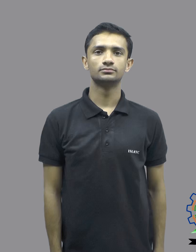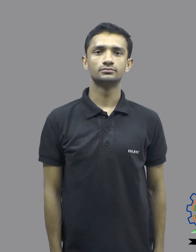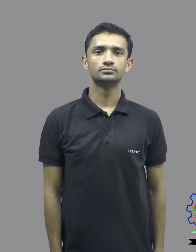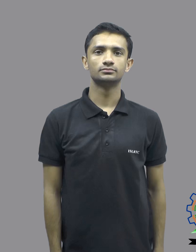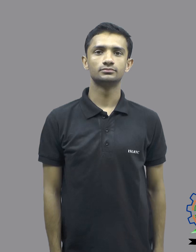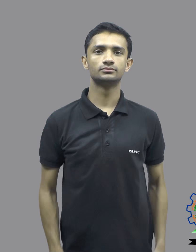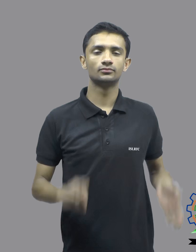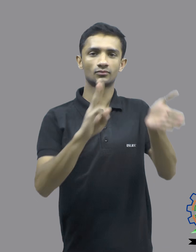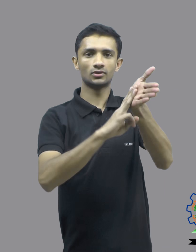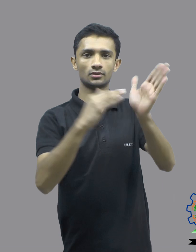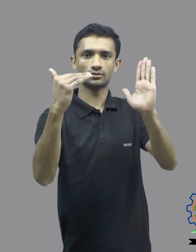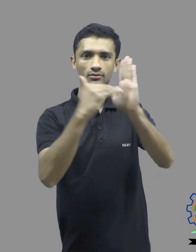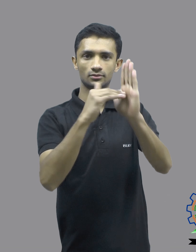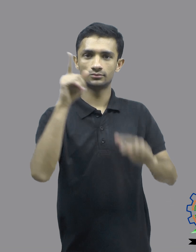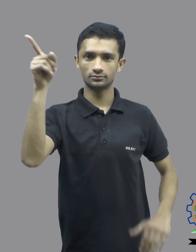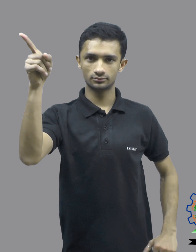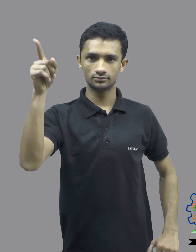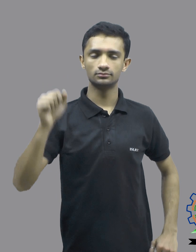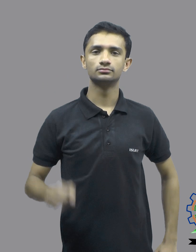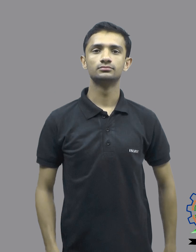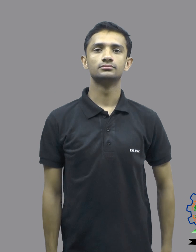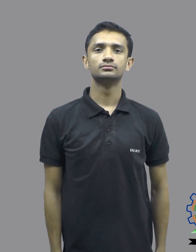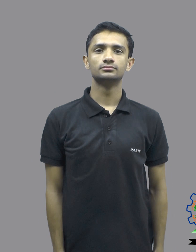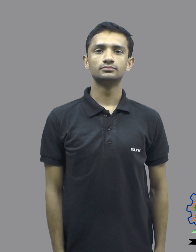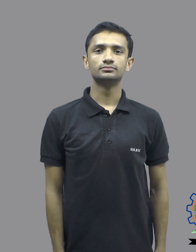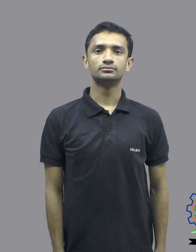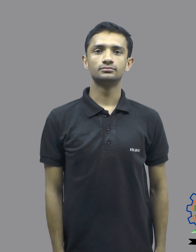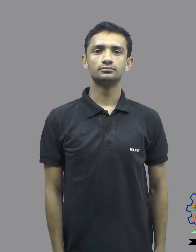Mizoram